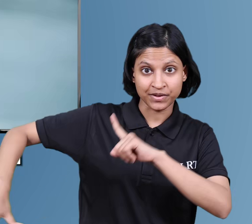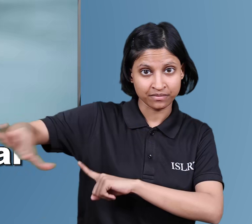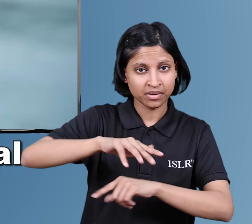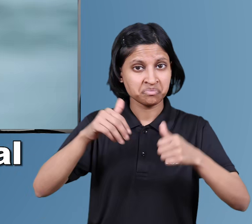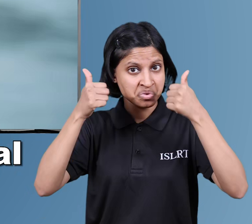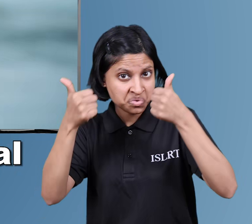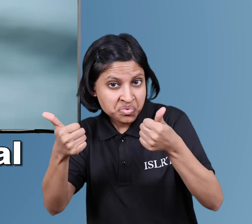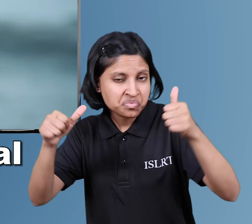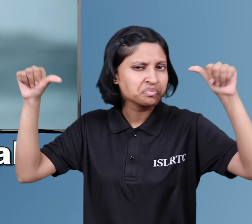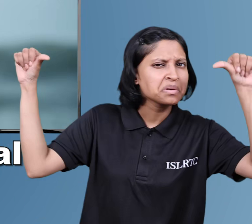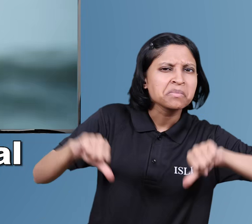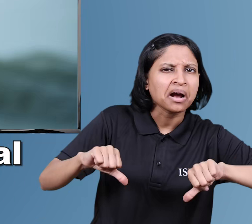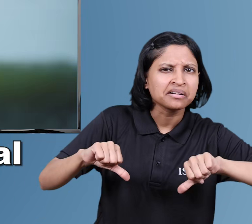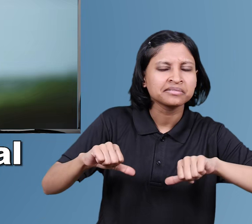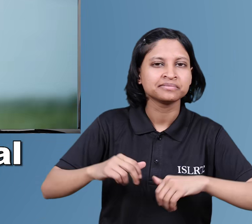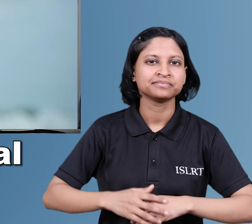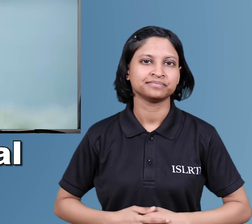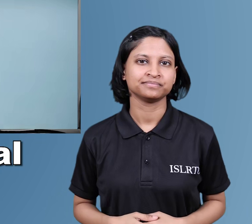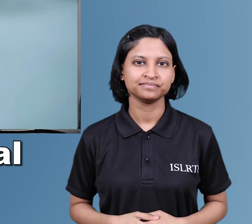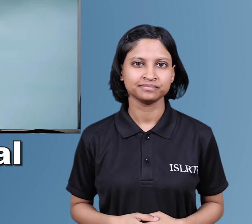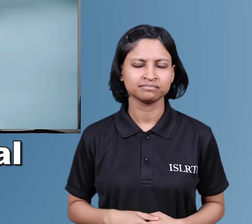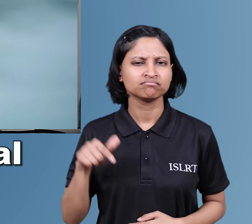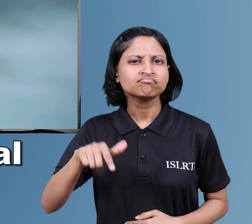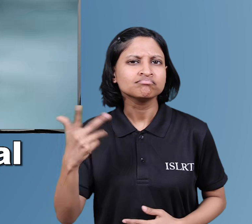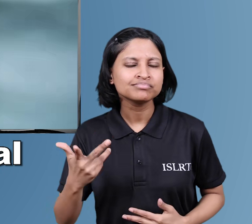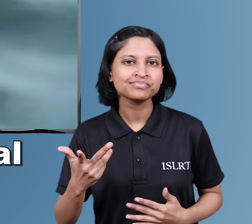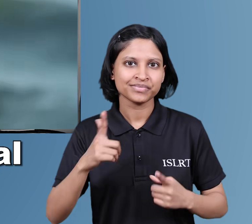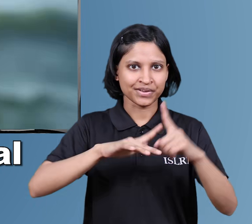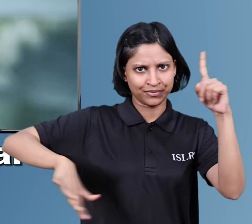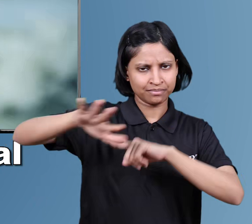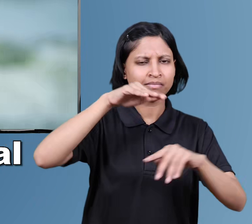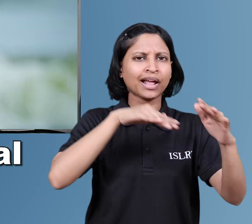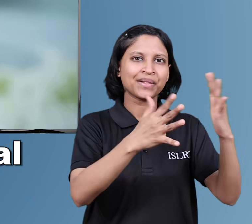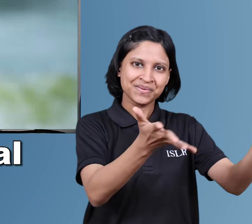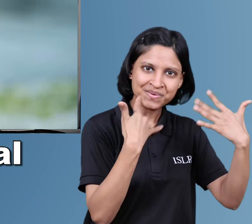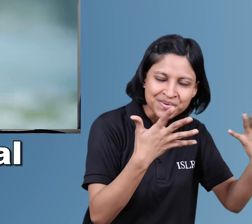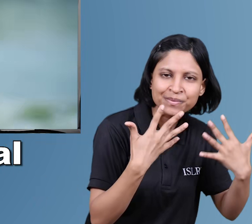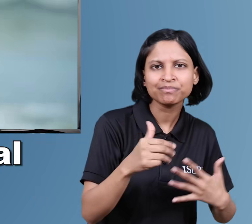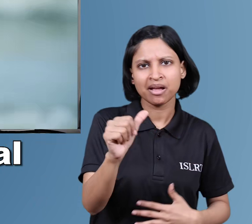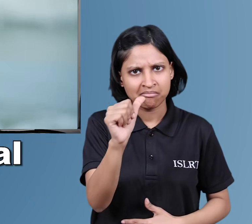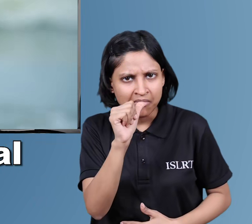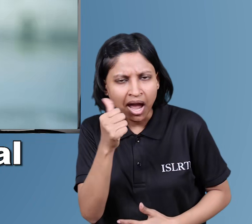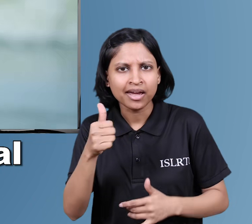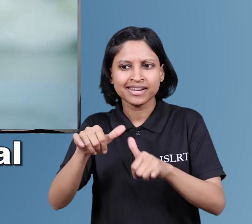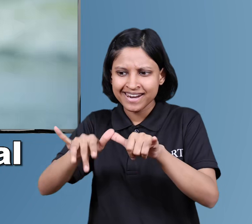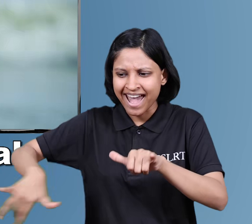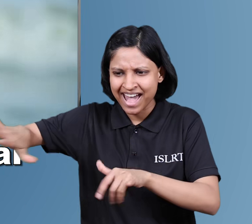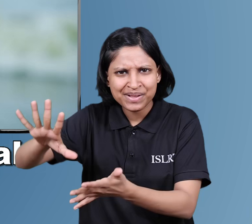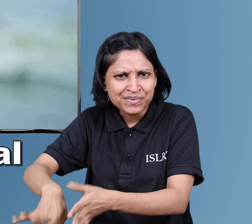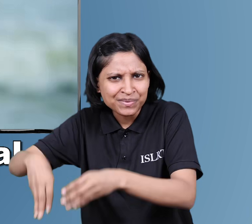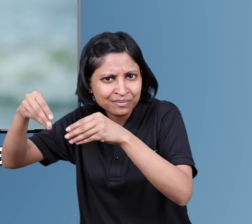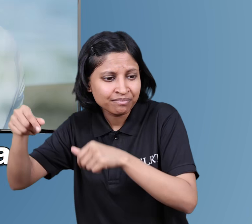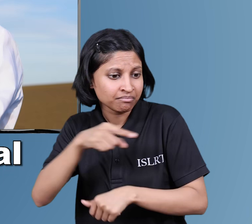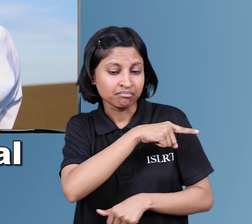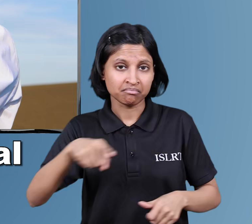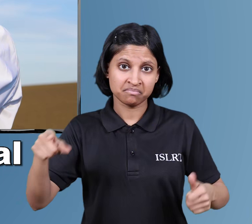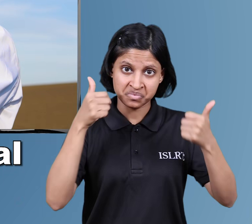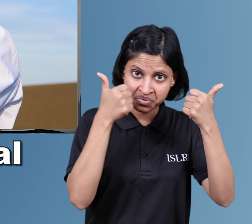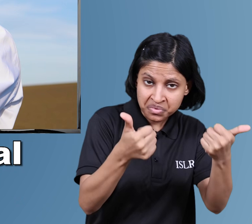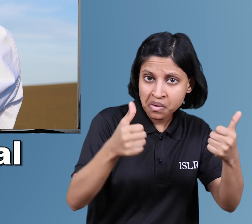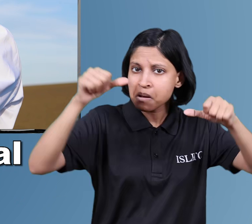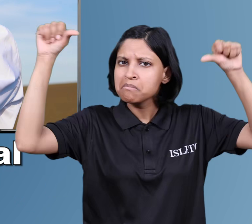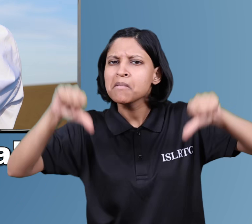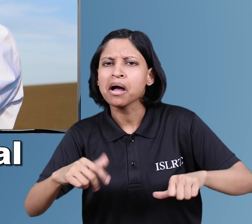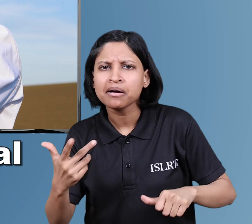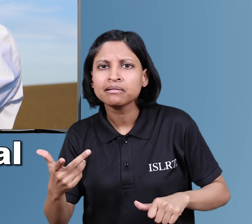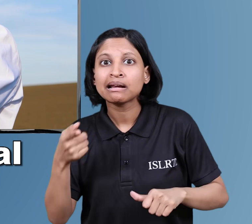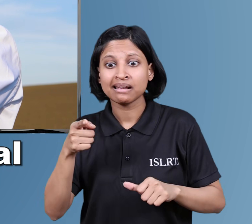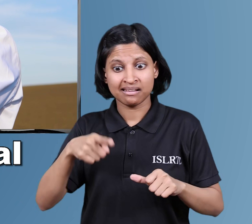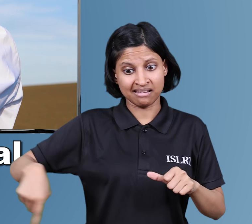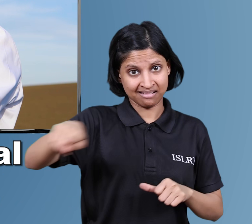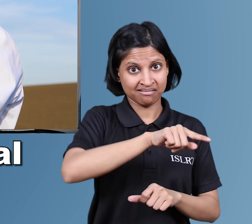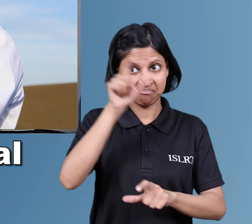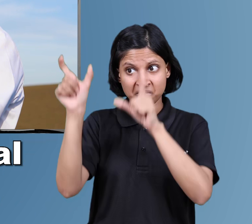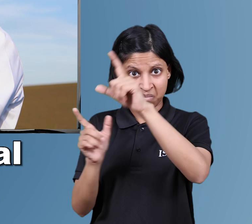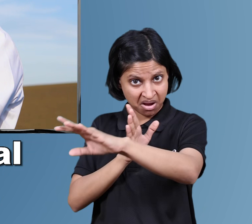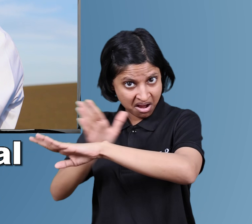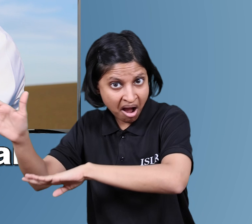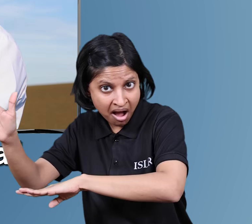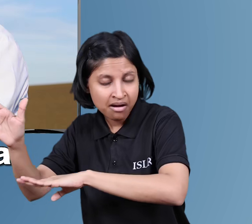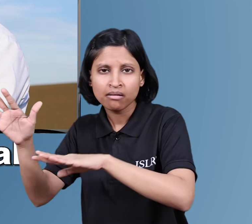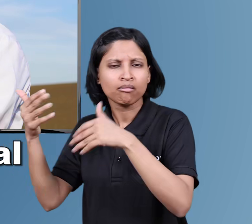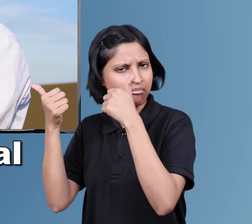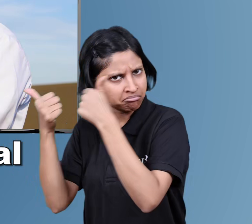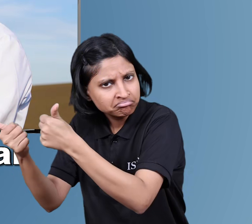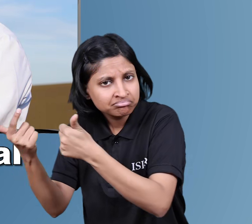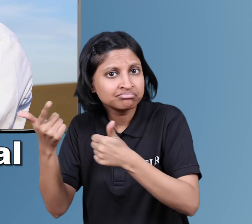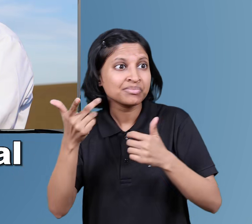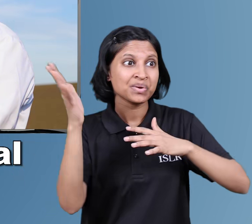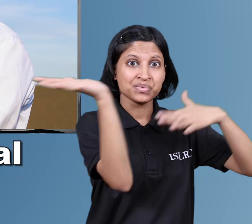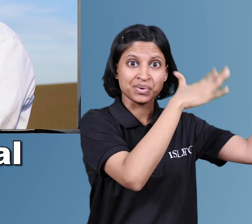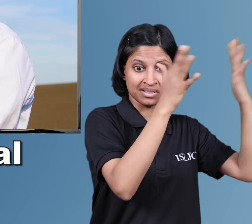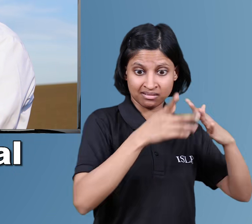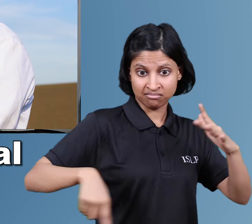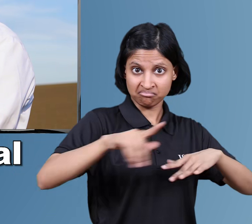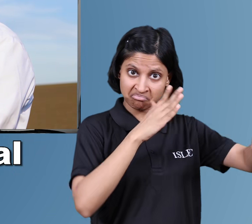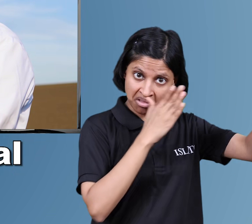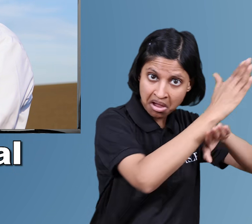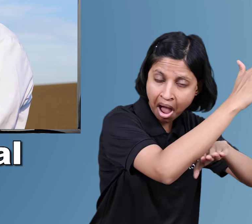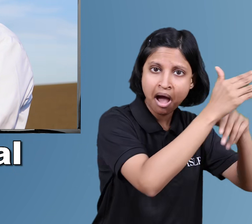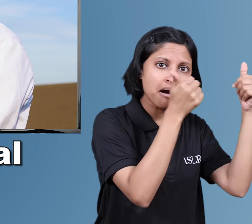Environmental quality The condition of the environment, including air, water and soil, affecting human health and ecosystems.